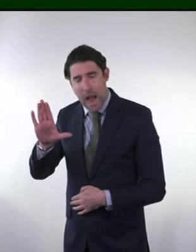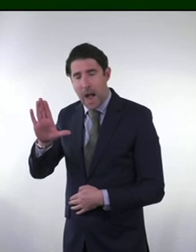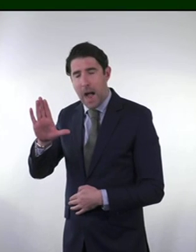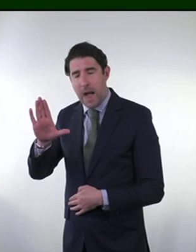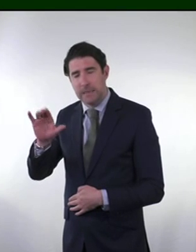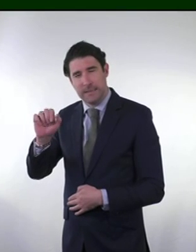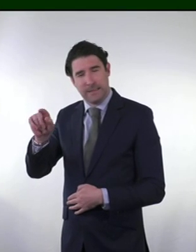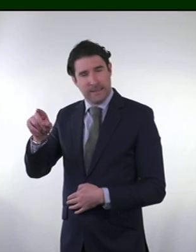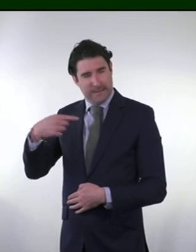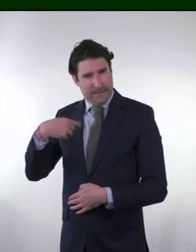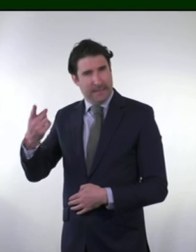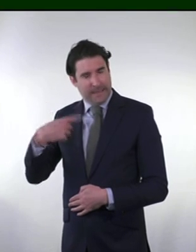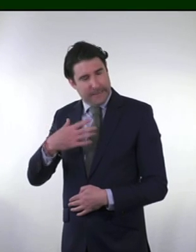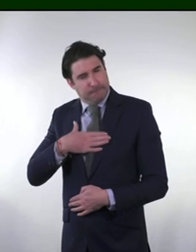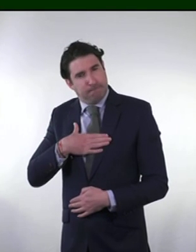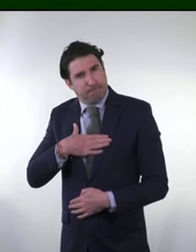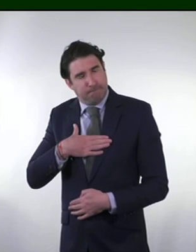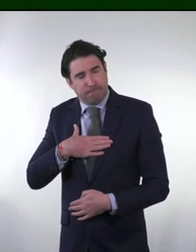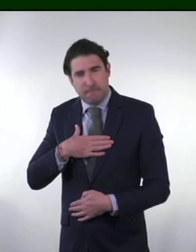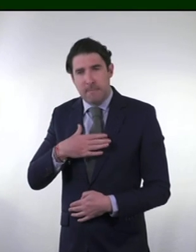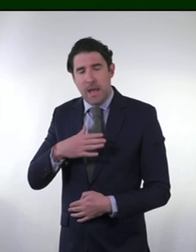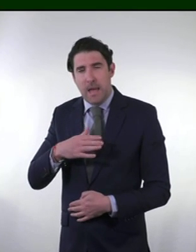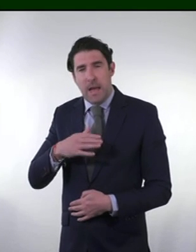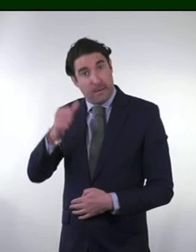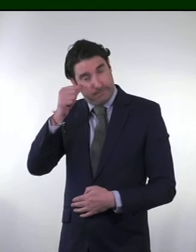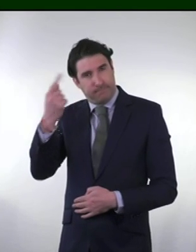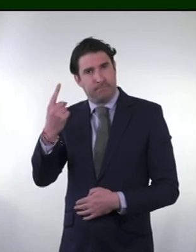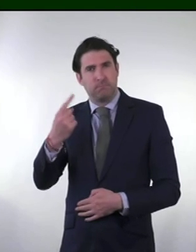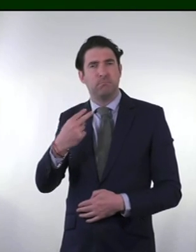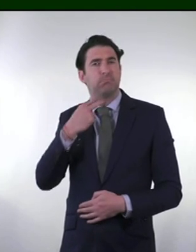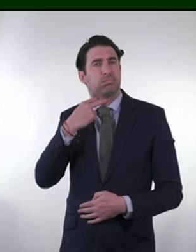I appreciate the temporary disappointment that my hon.